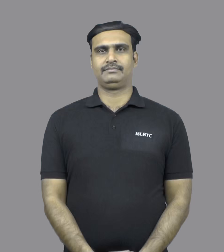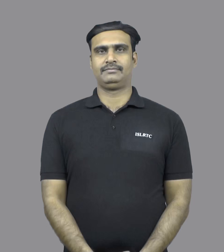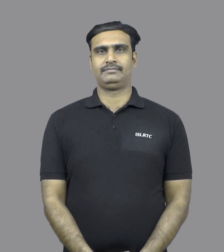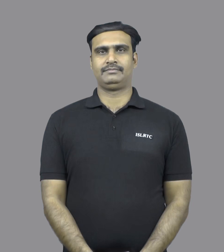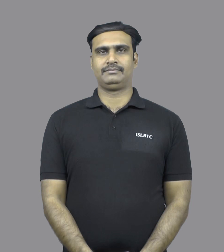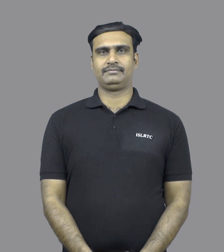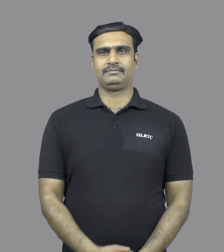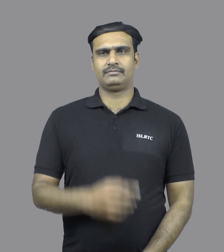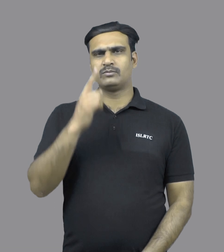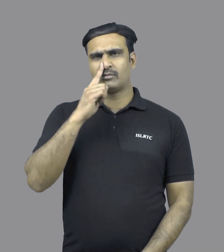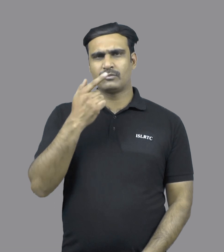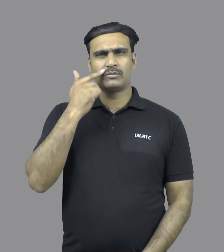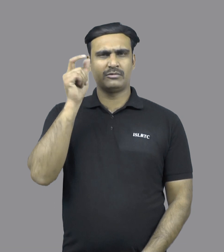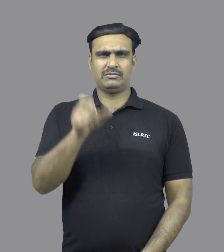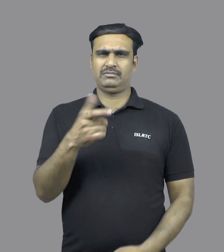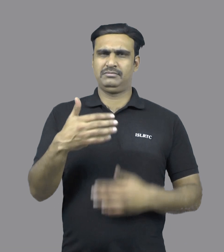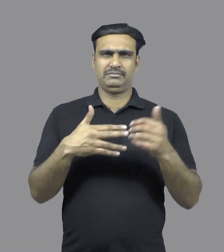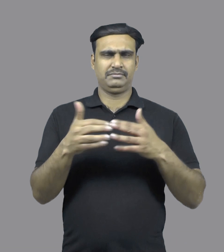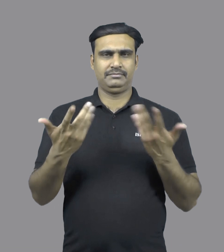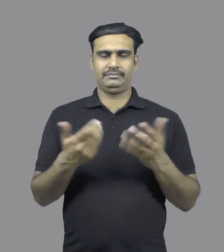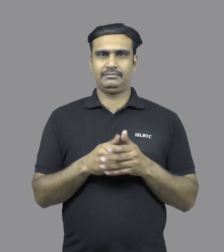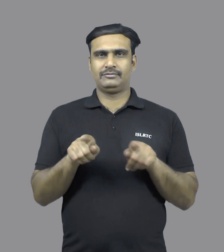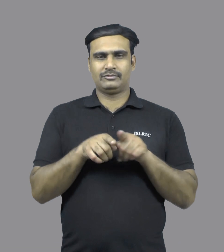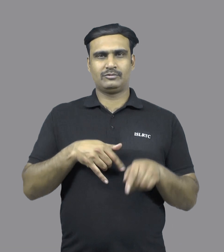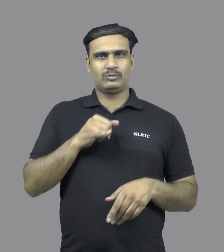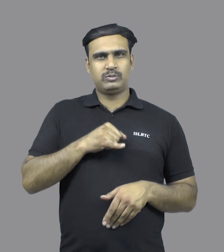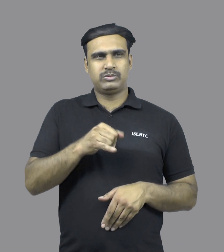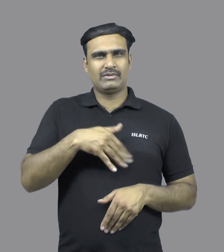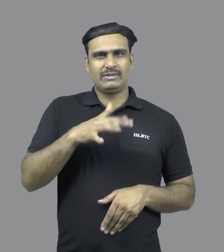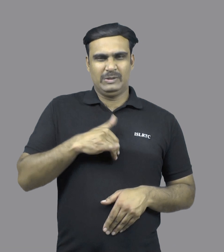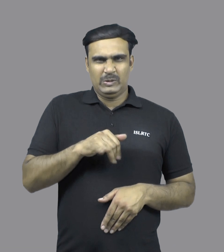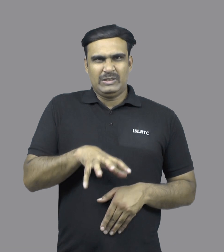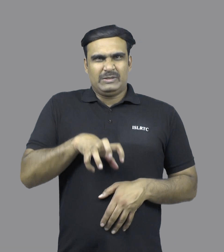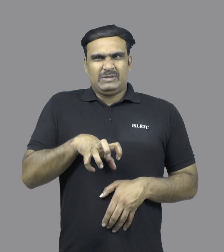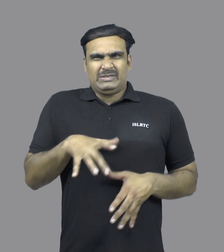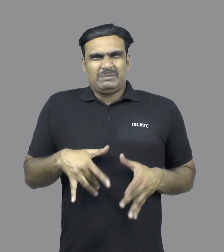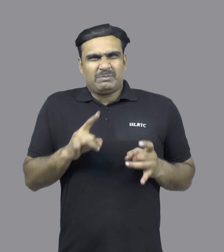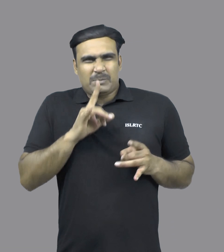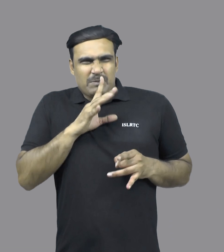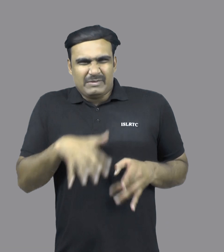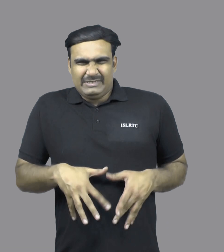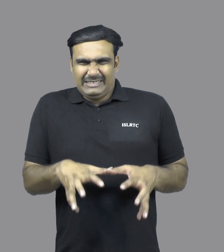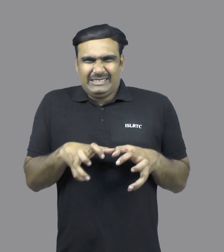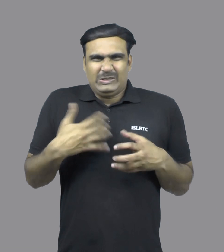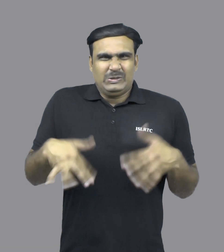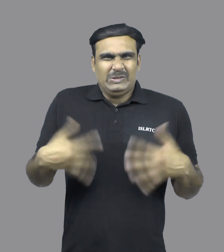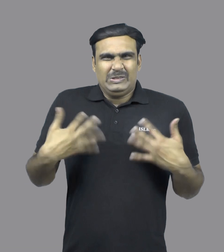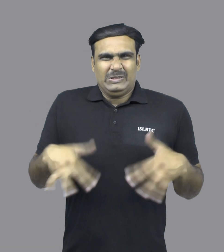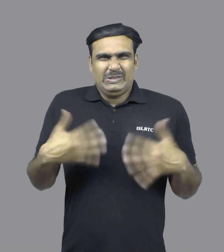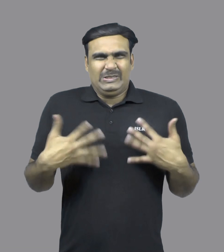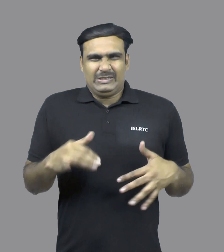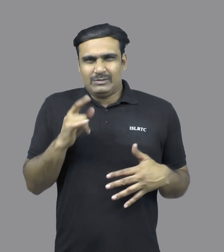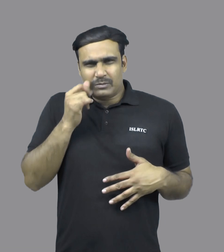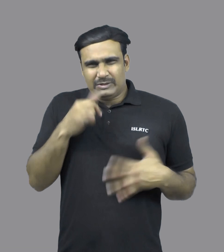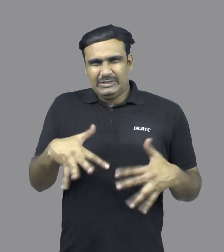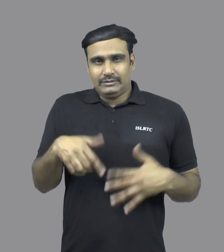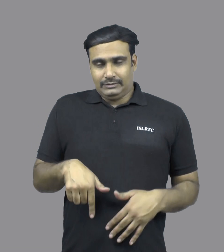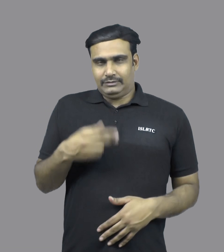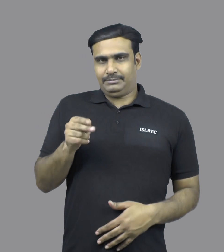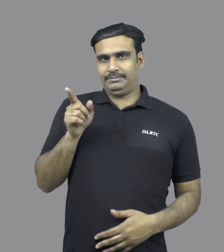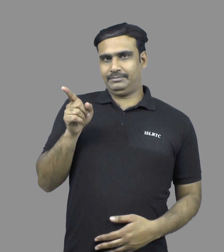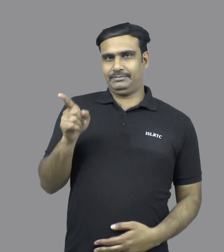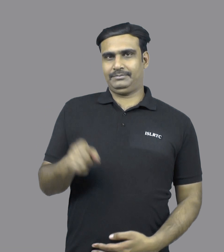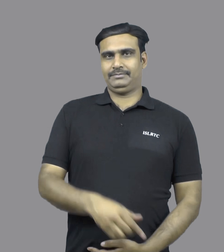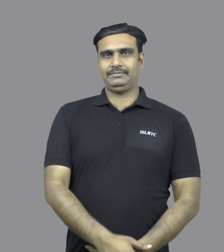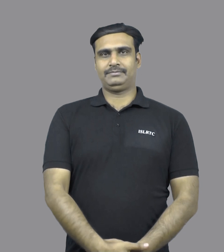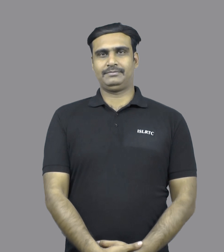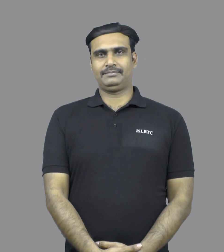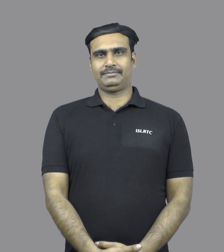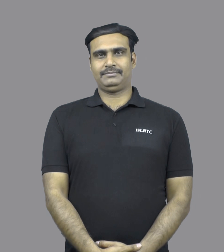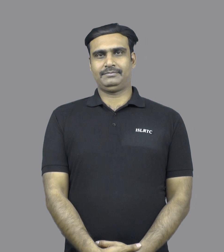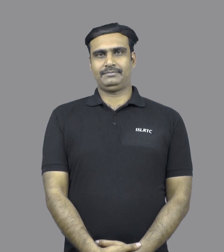Dysuria